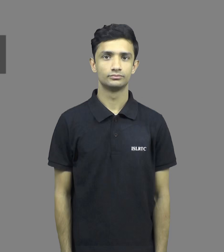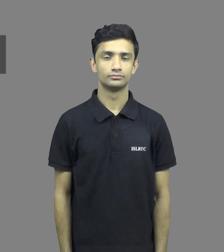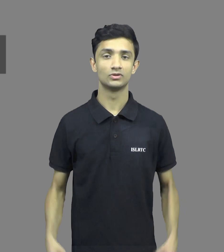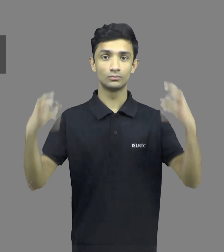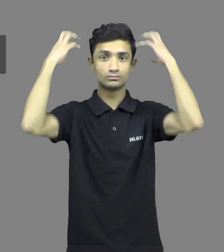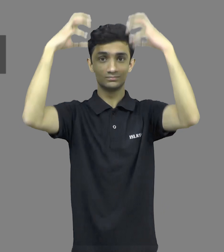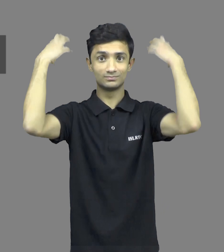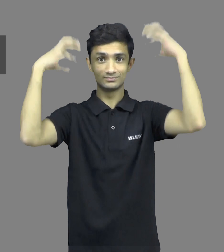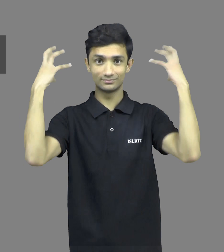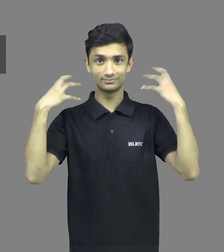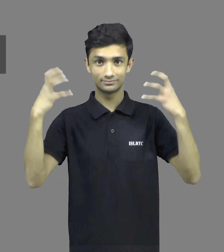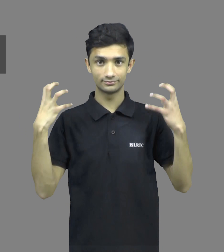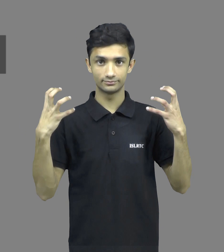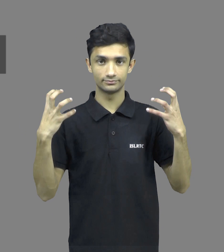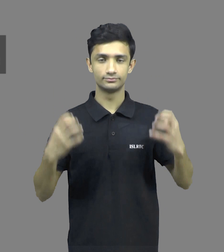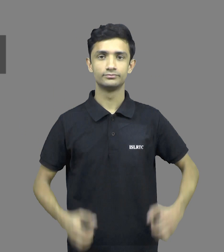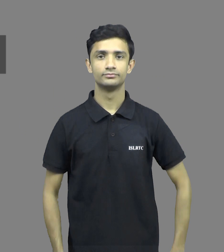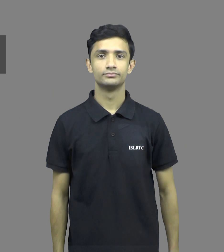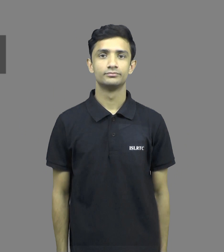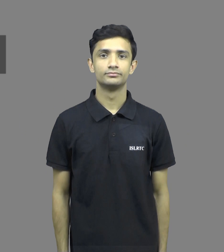Hair (Curly Hair)